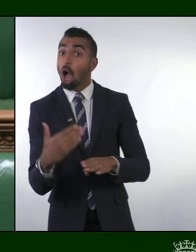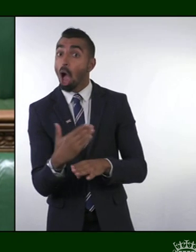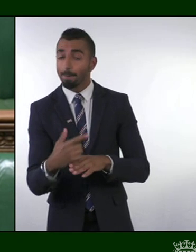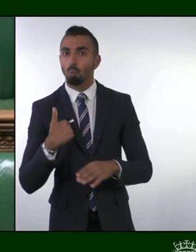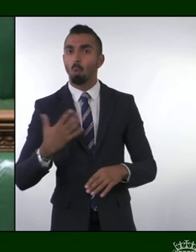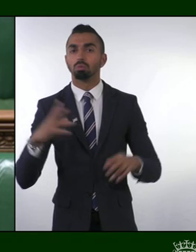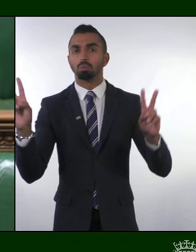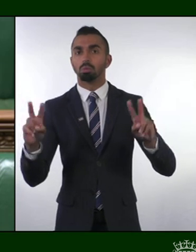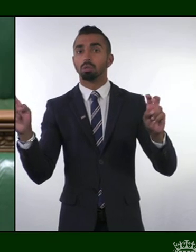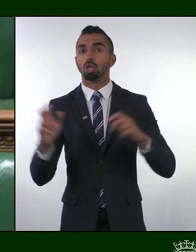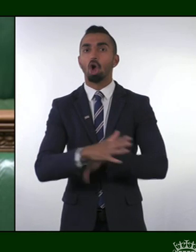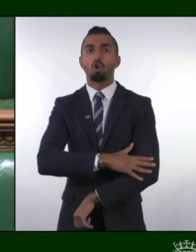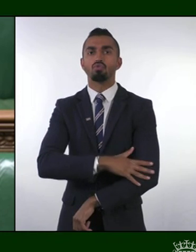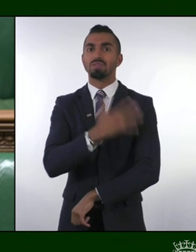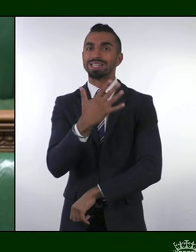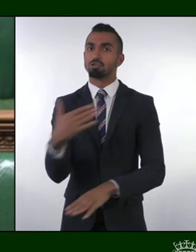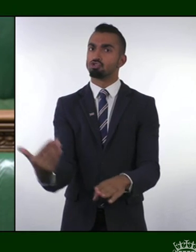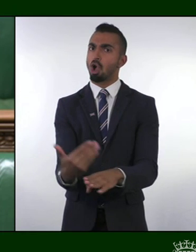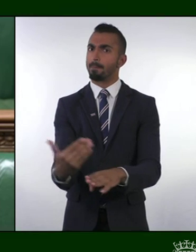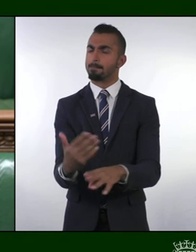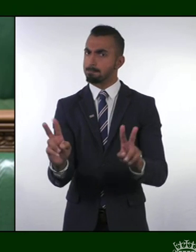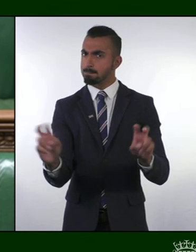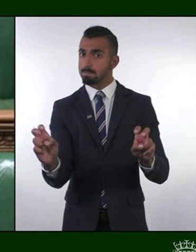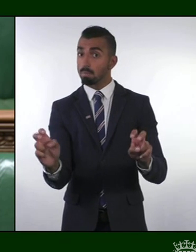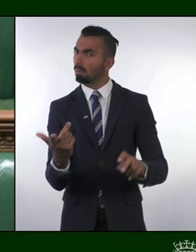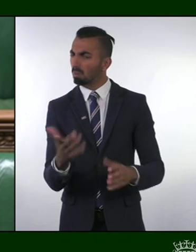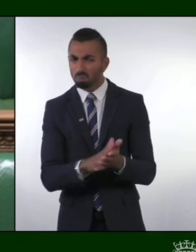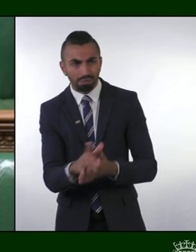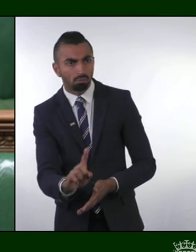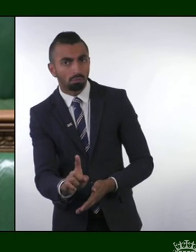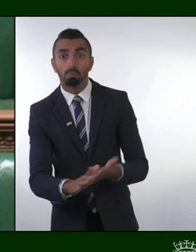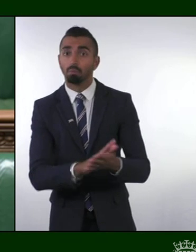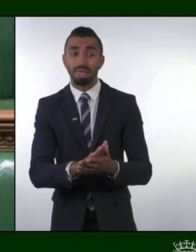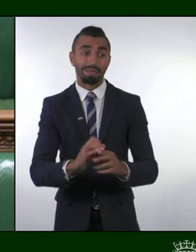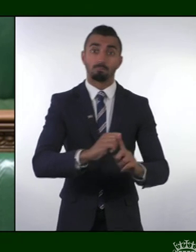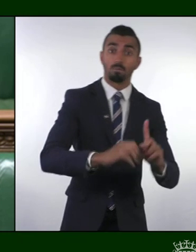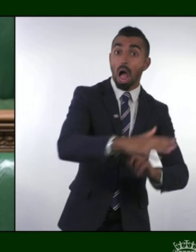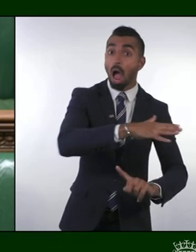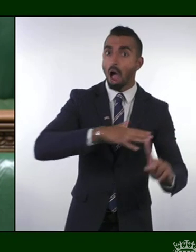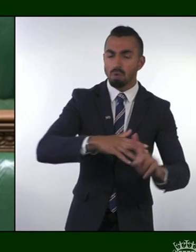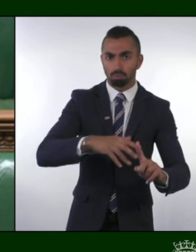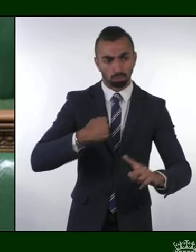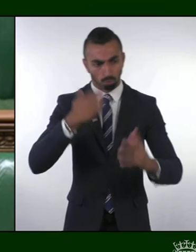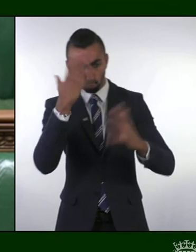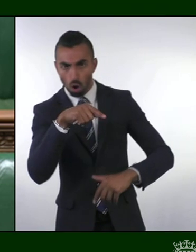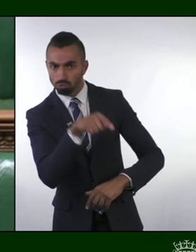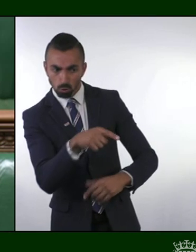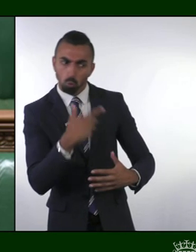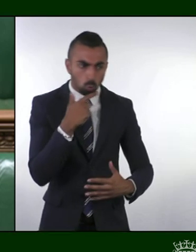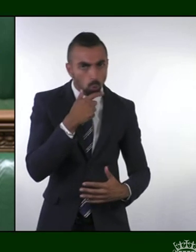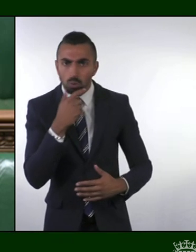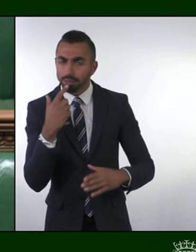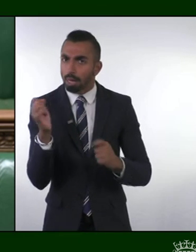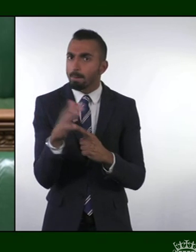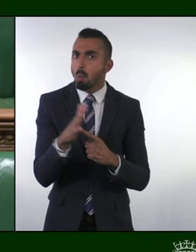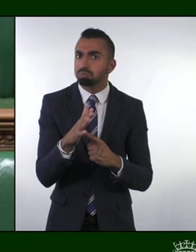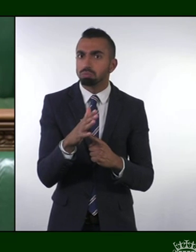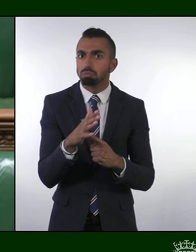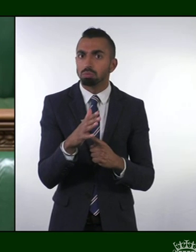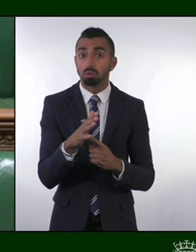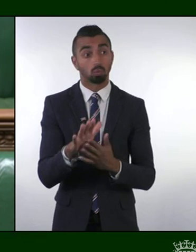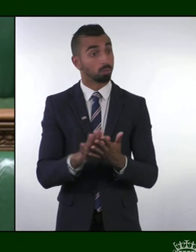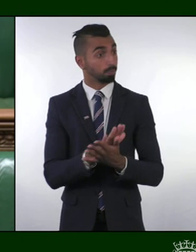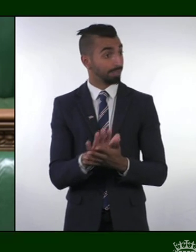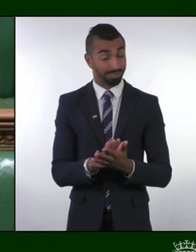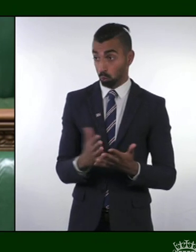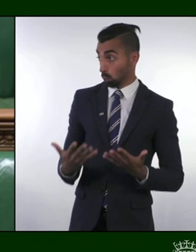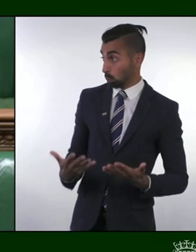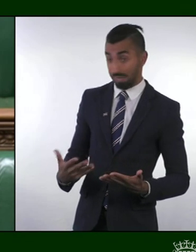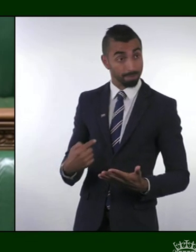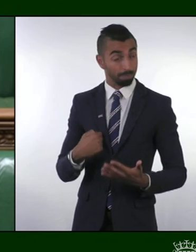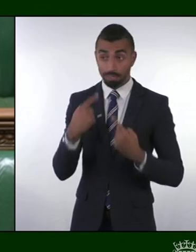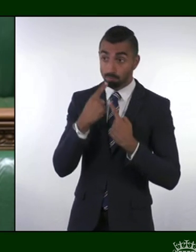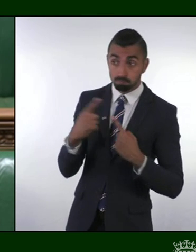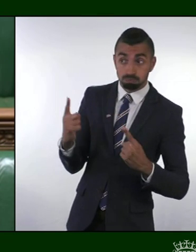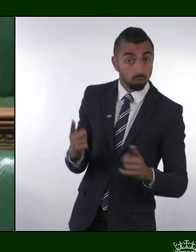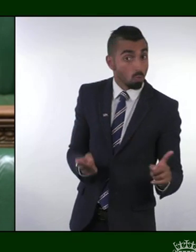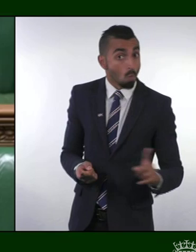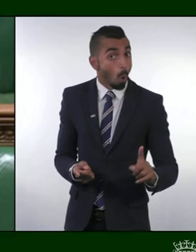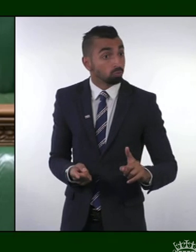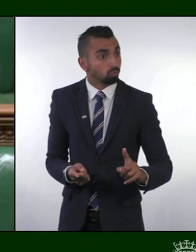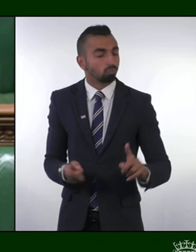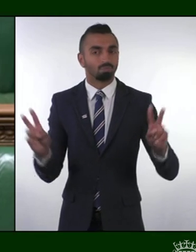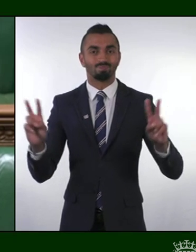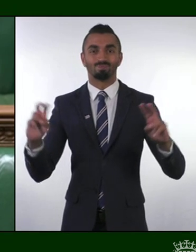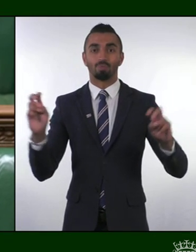This will be a green recovery, with concern for our environment at its heart, and as part of that, I am announcing today a new £2 billion green homes grant.